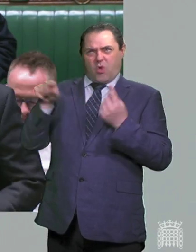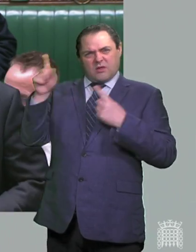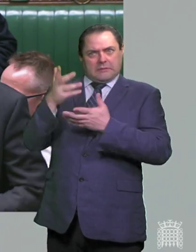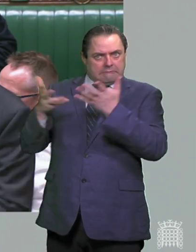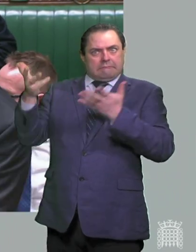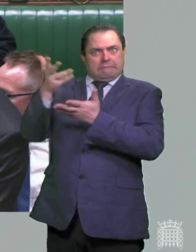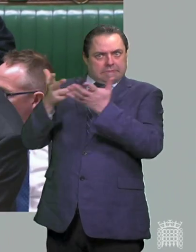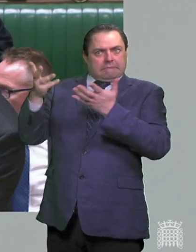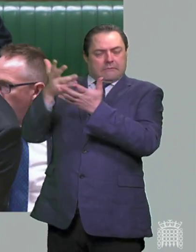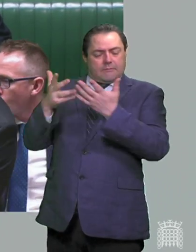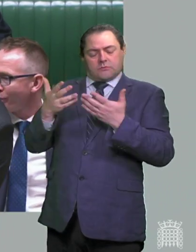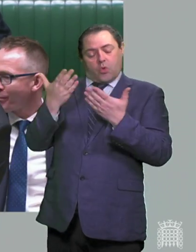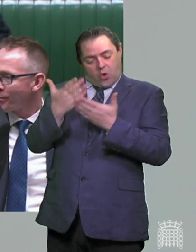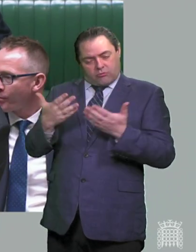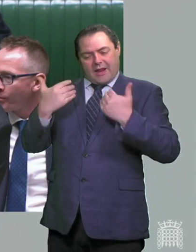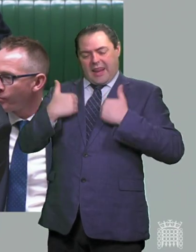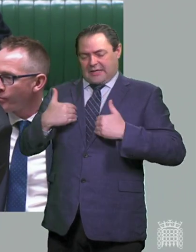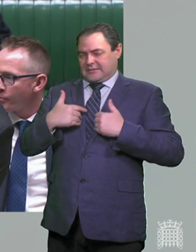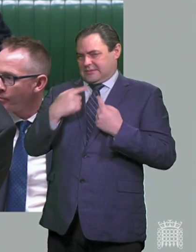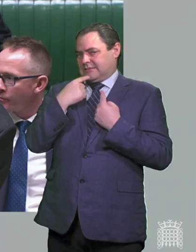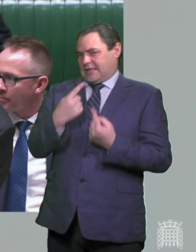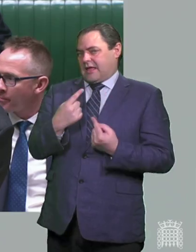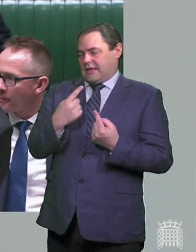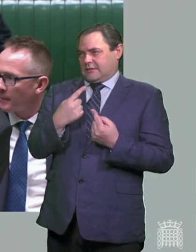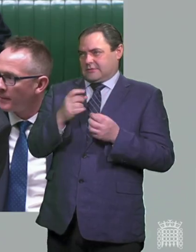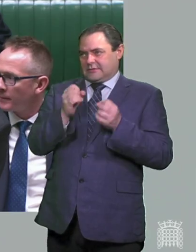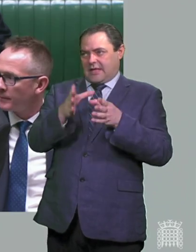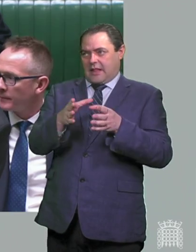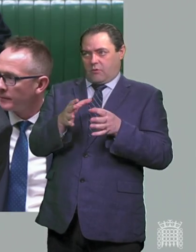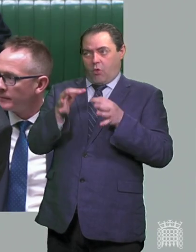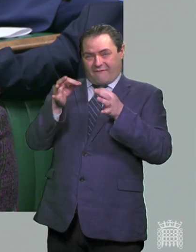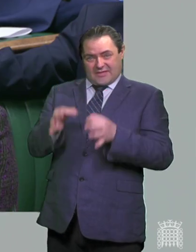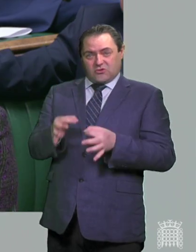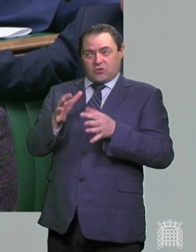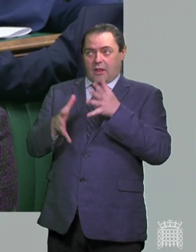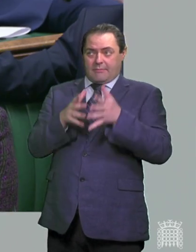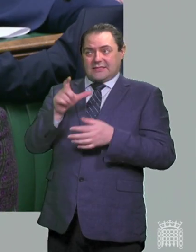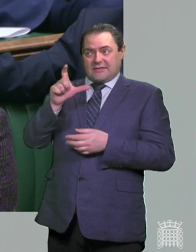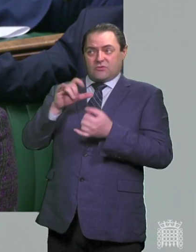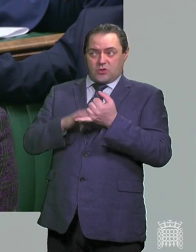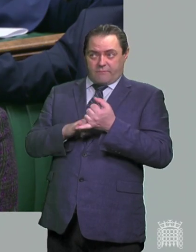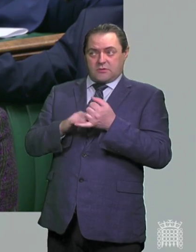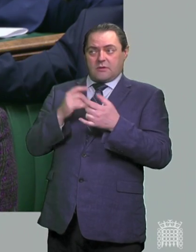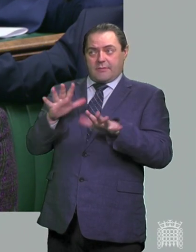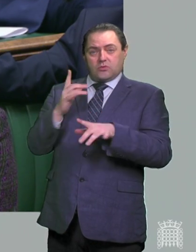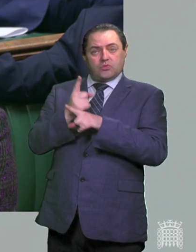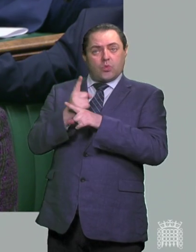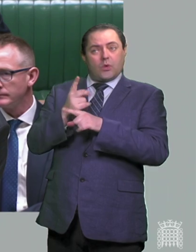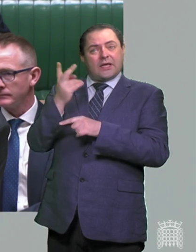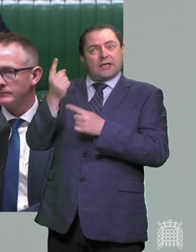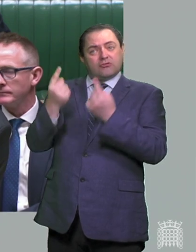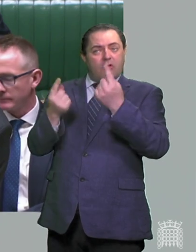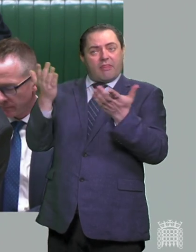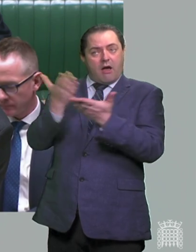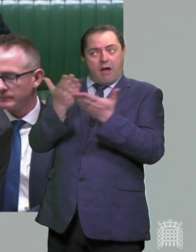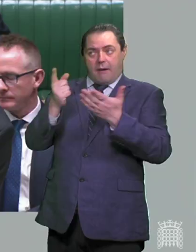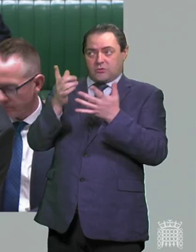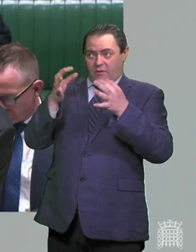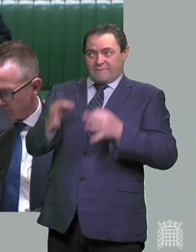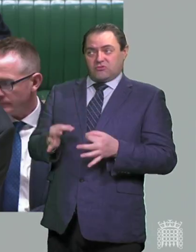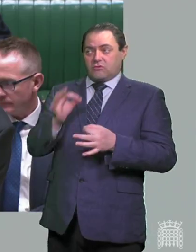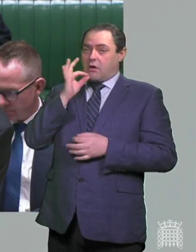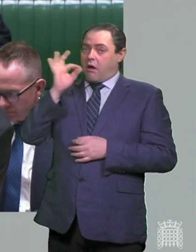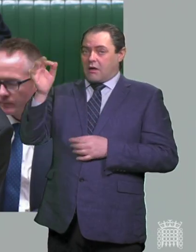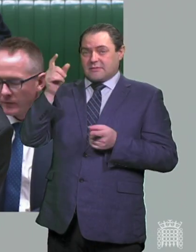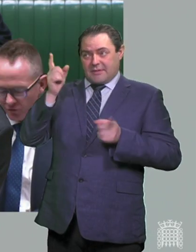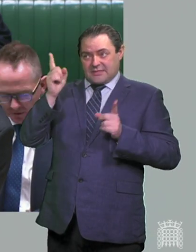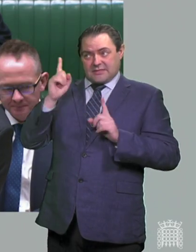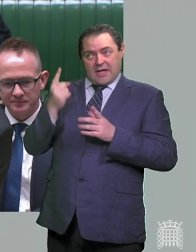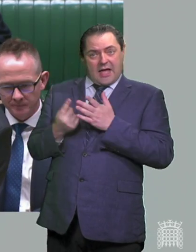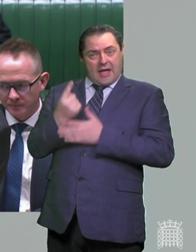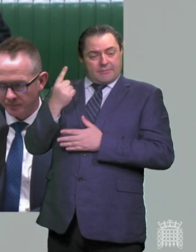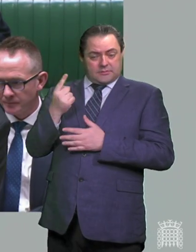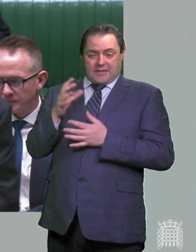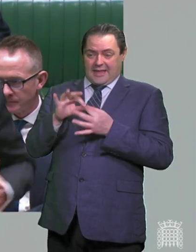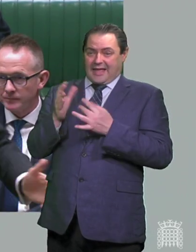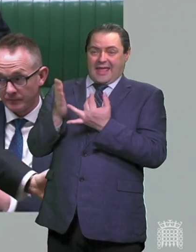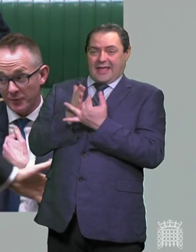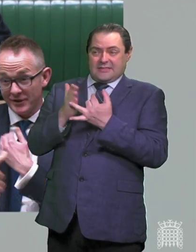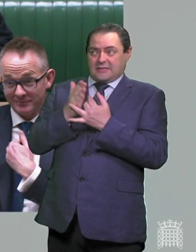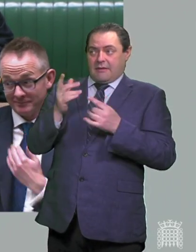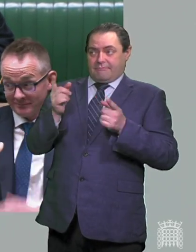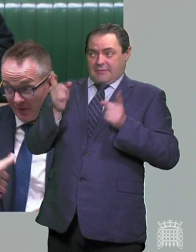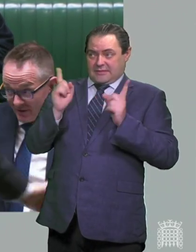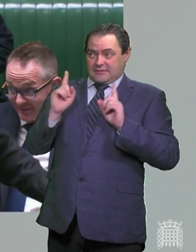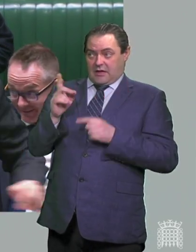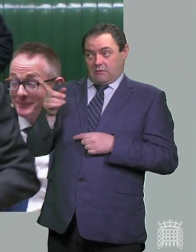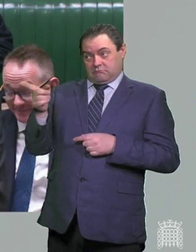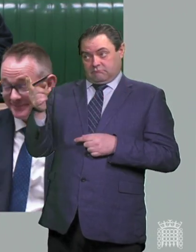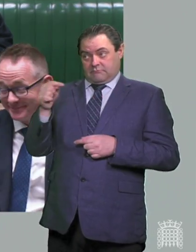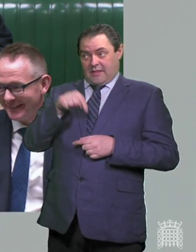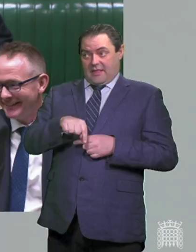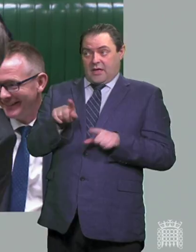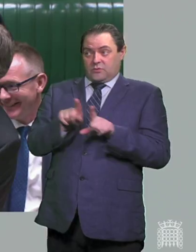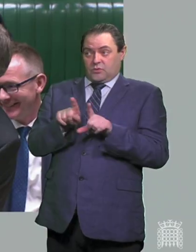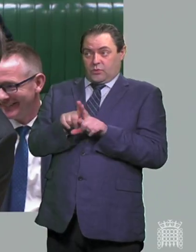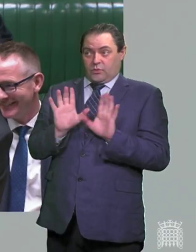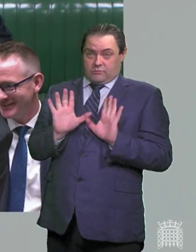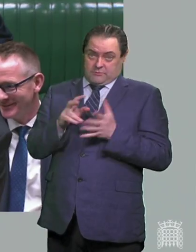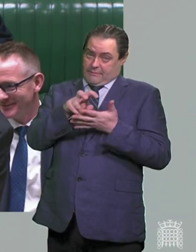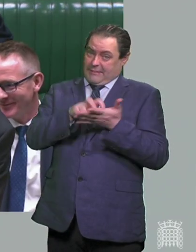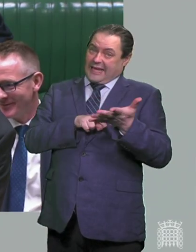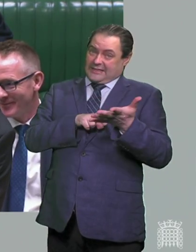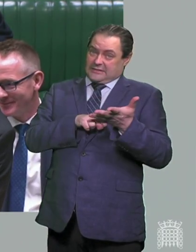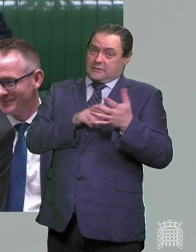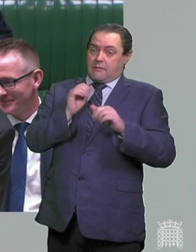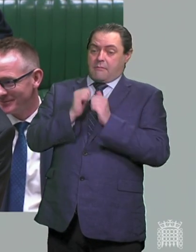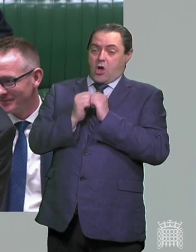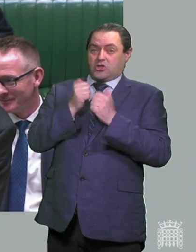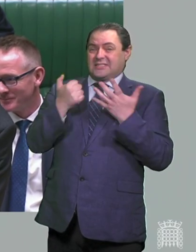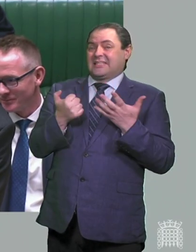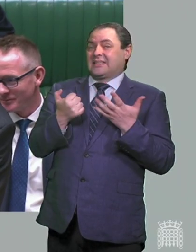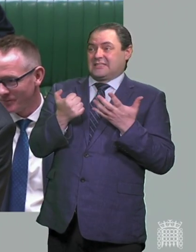I can say to the honourable Lady that, while officials and civil servants spoke to one another over a period of time, the official request to Ministers came in the inter-ministerial group meeting, which the Under-Secretary of State for Scotland, my honourable Friend the Member for Berwickshire, Roxburgh and Selkirk was at, on 6 March.